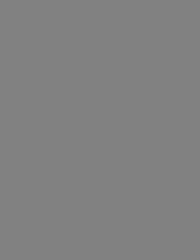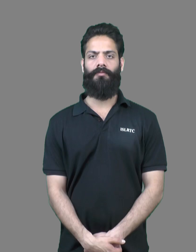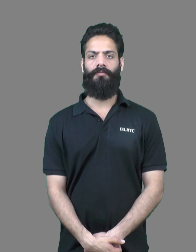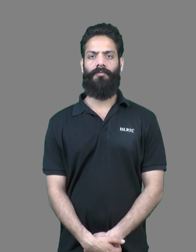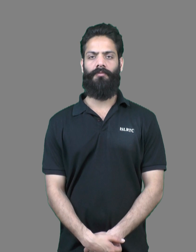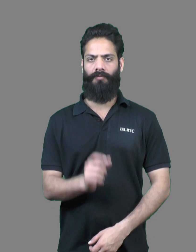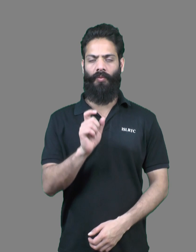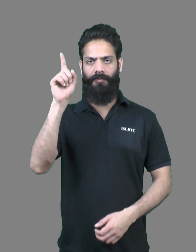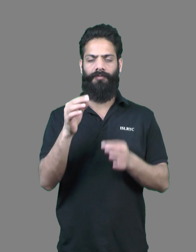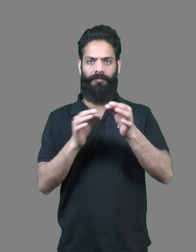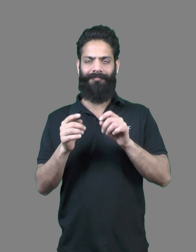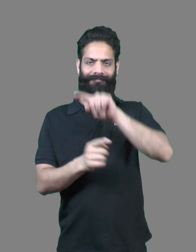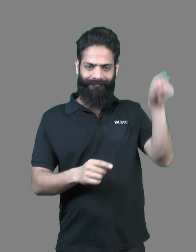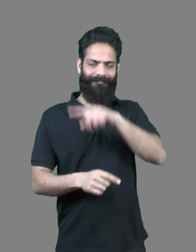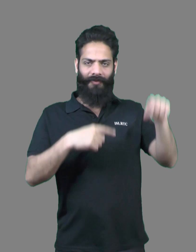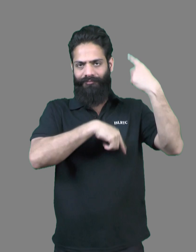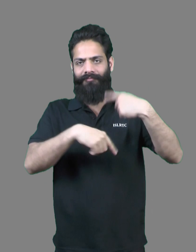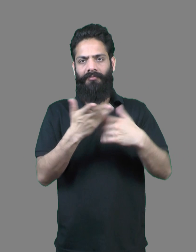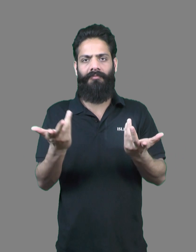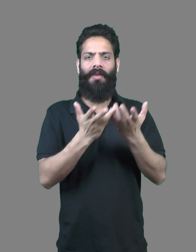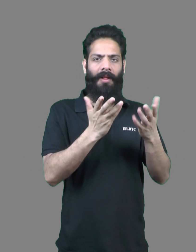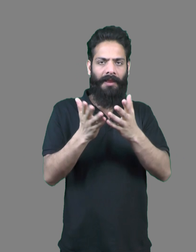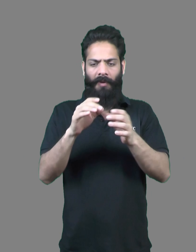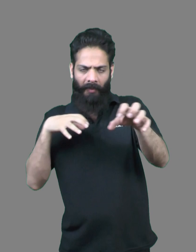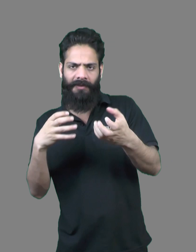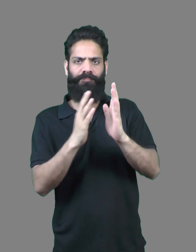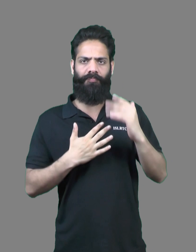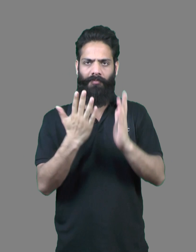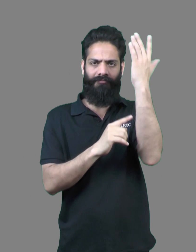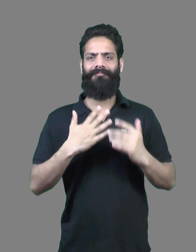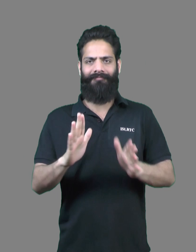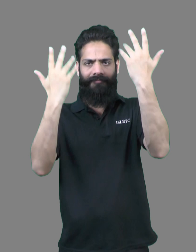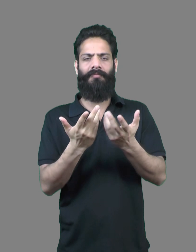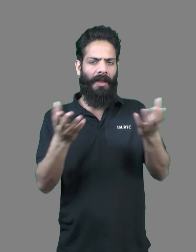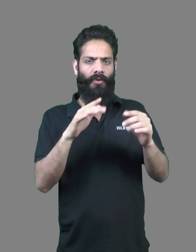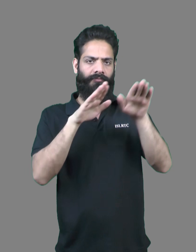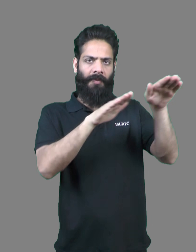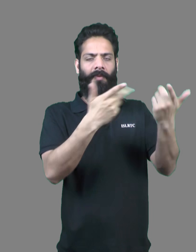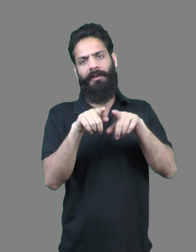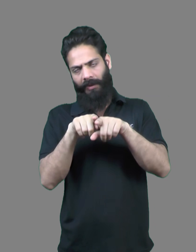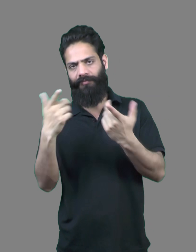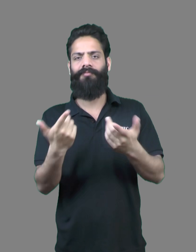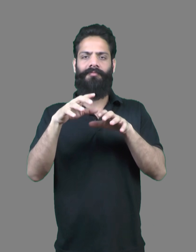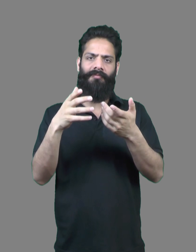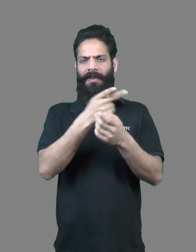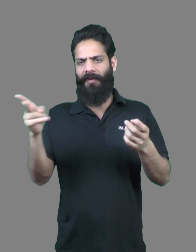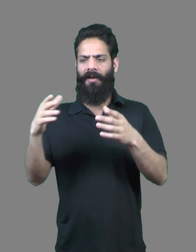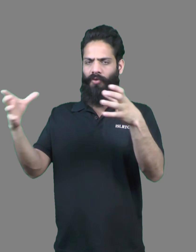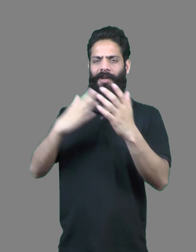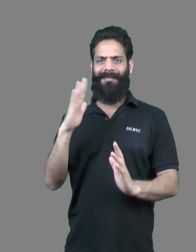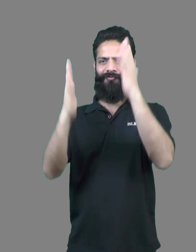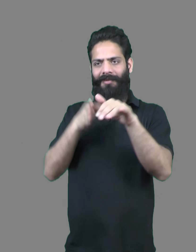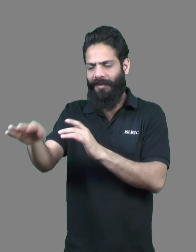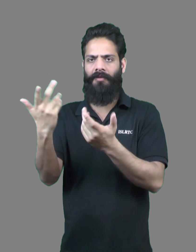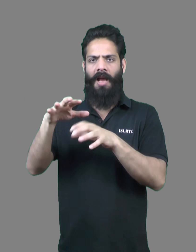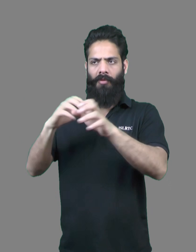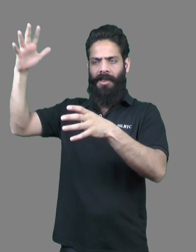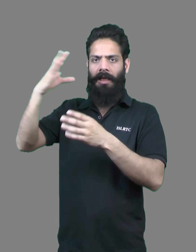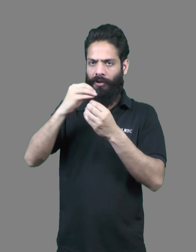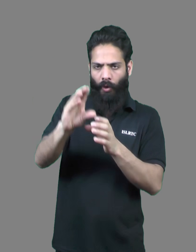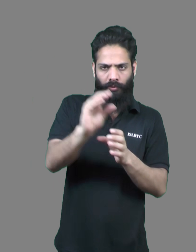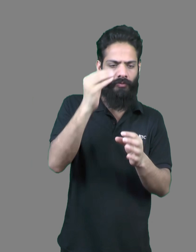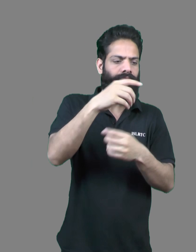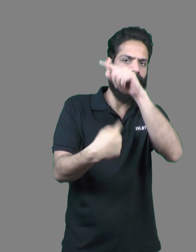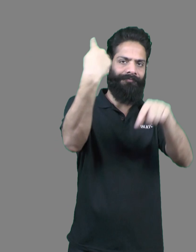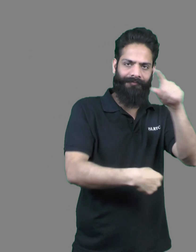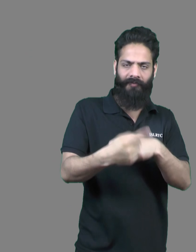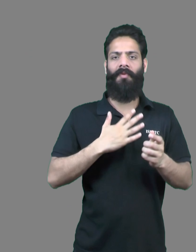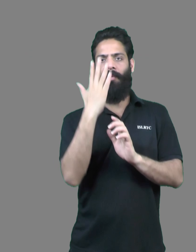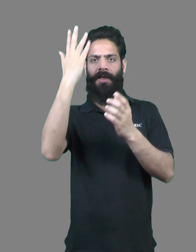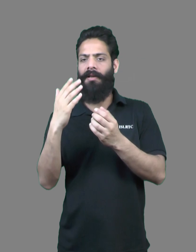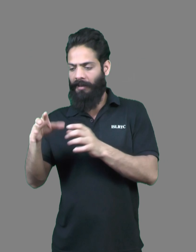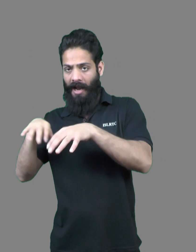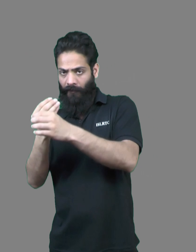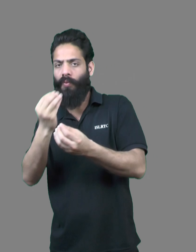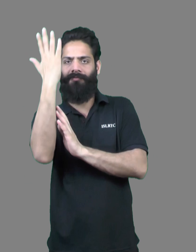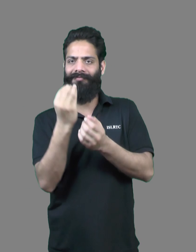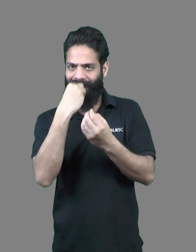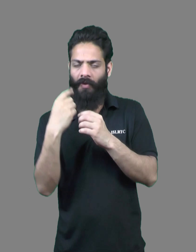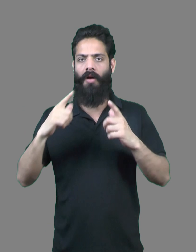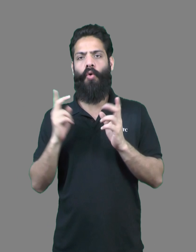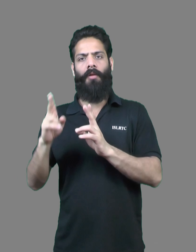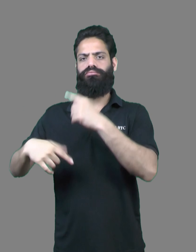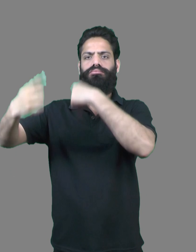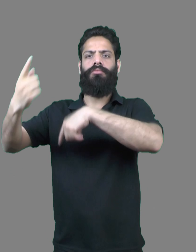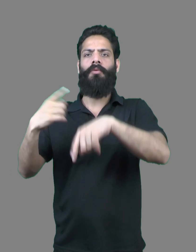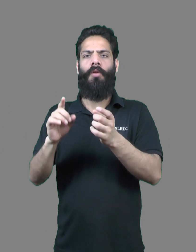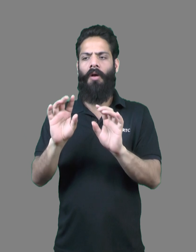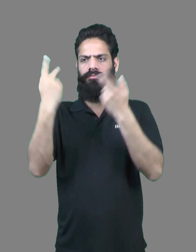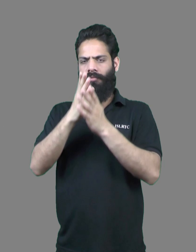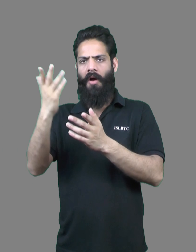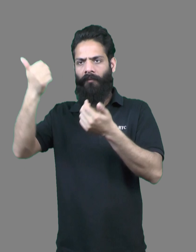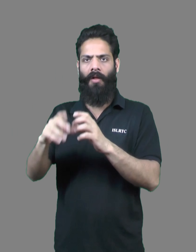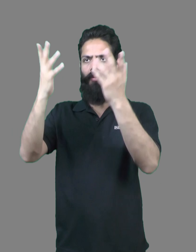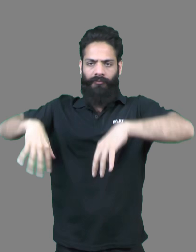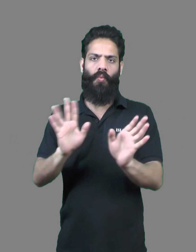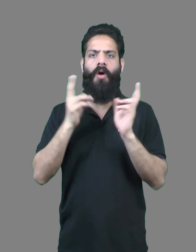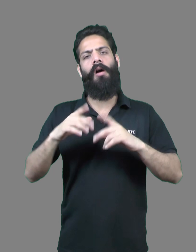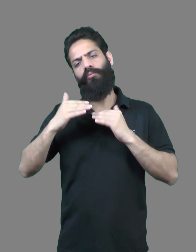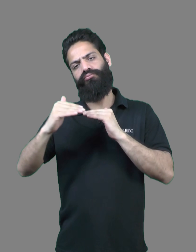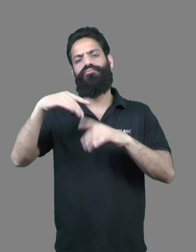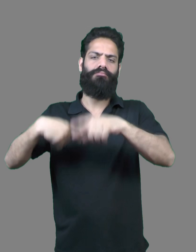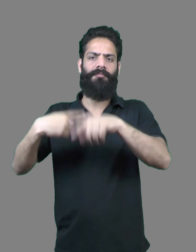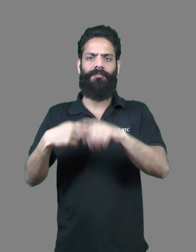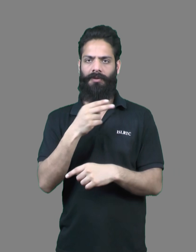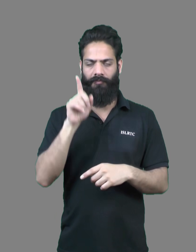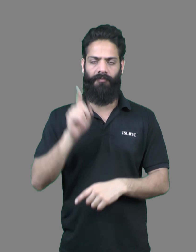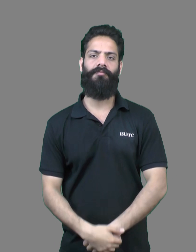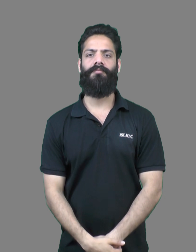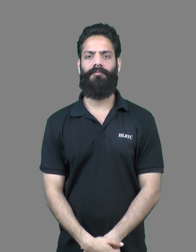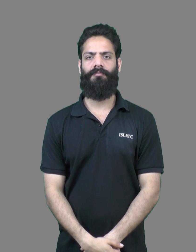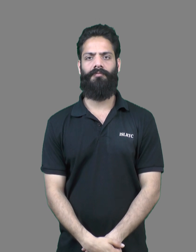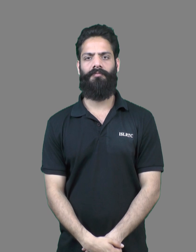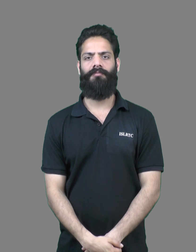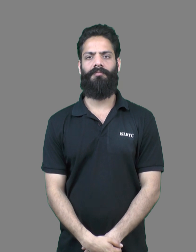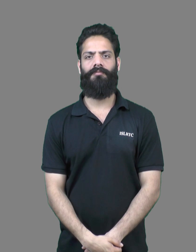Eco System